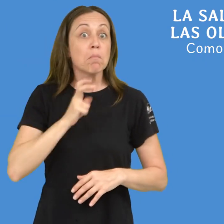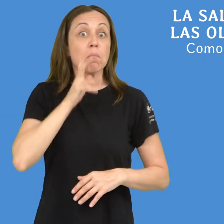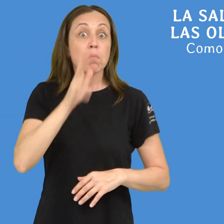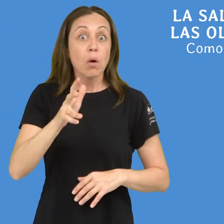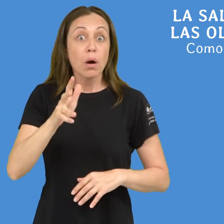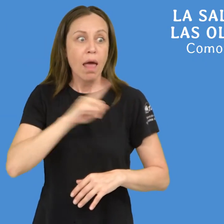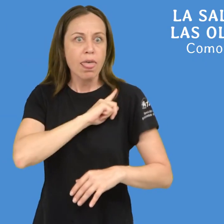motivo